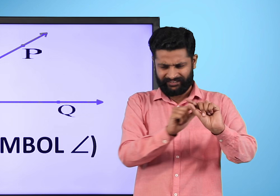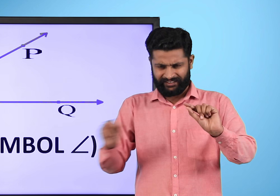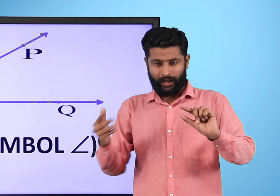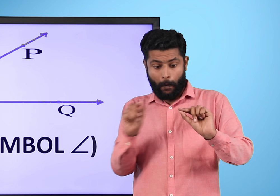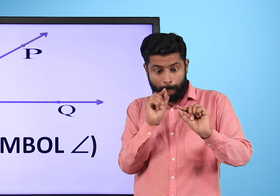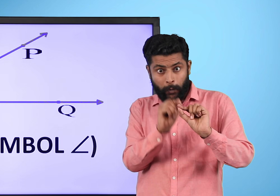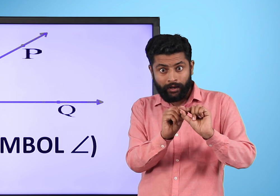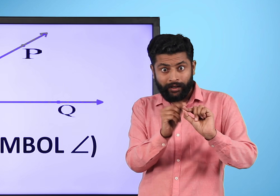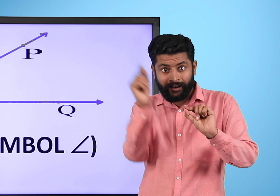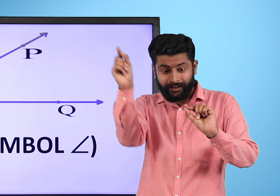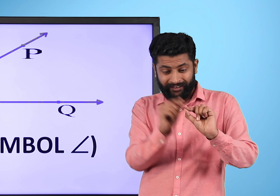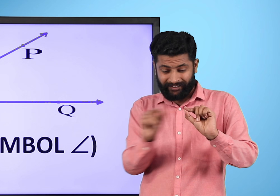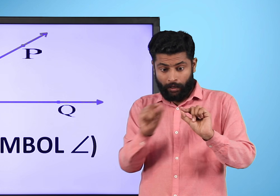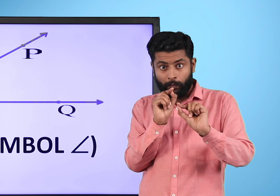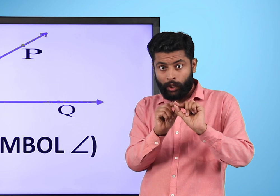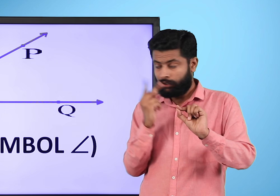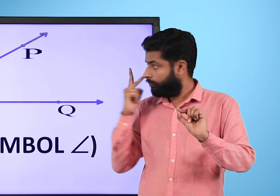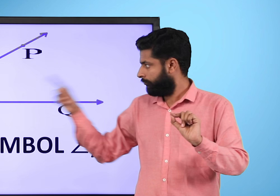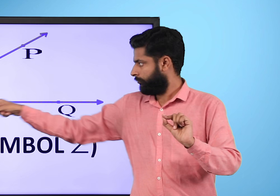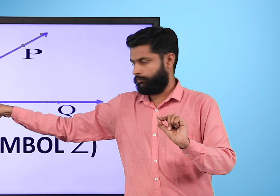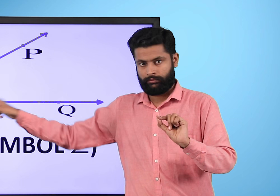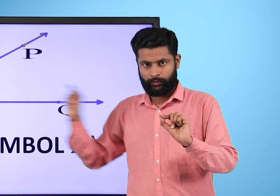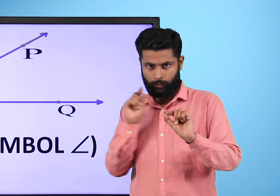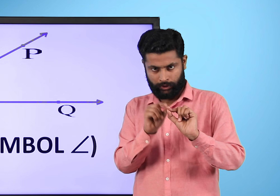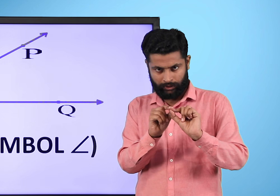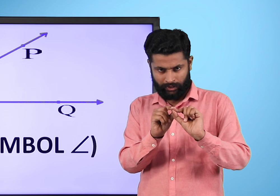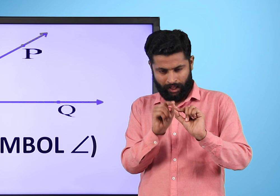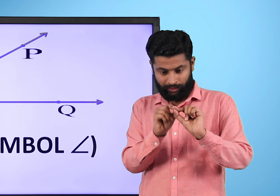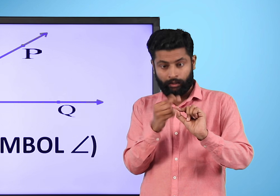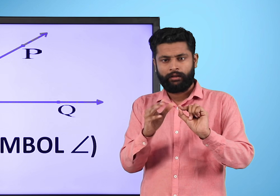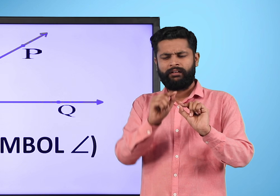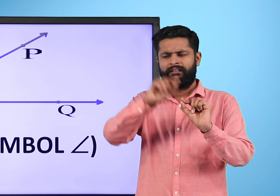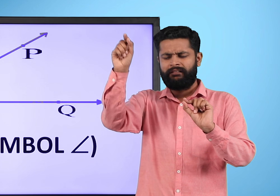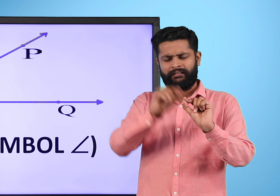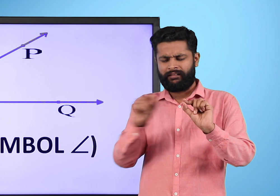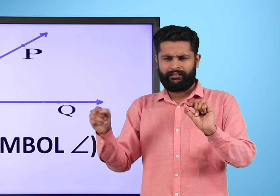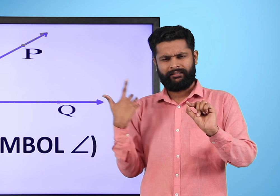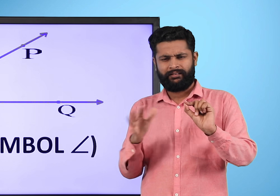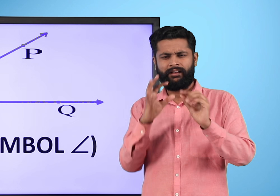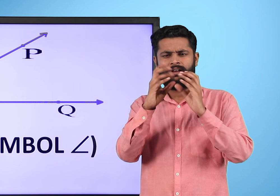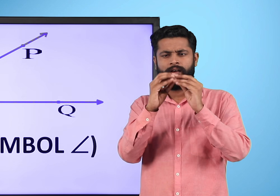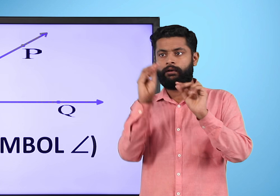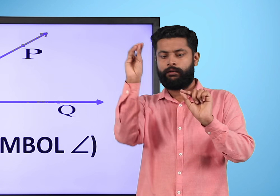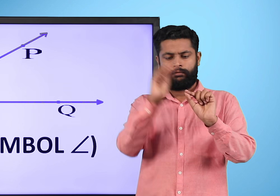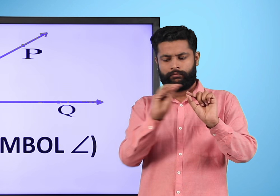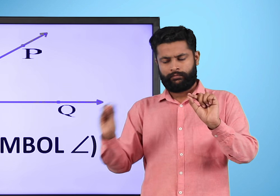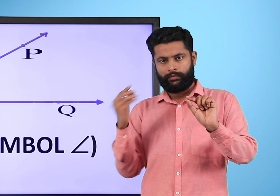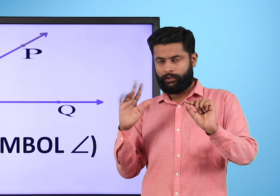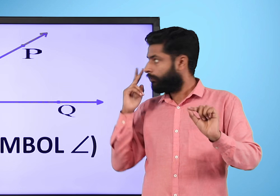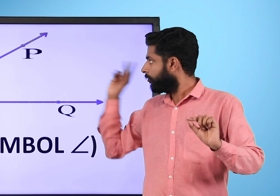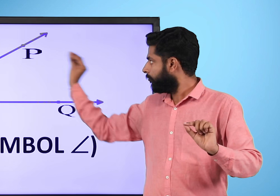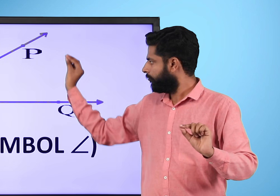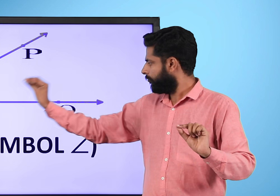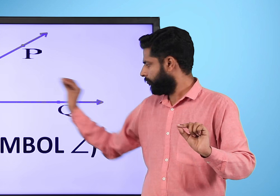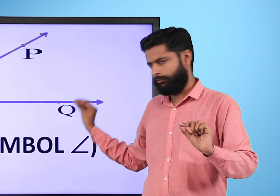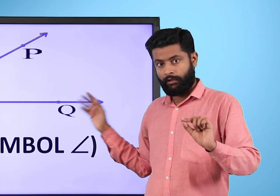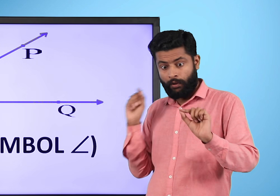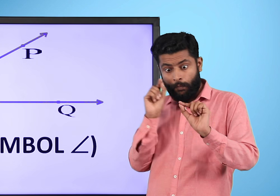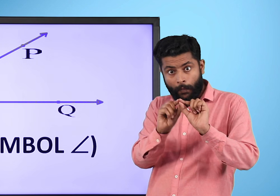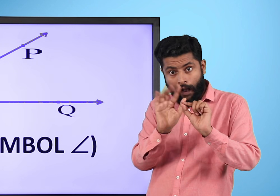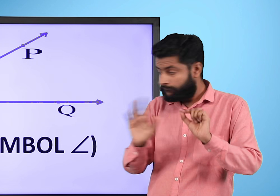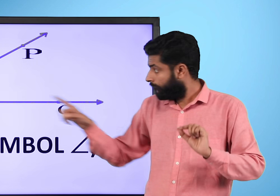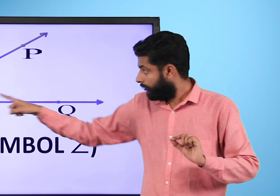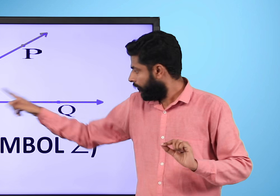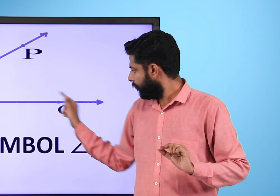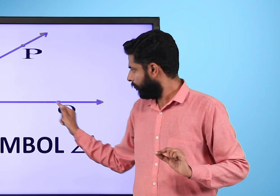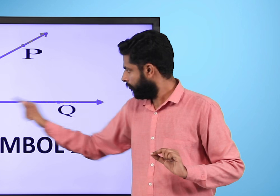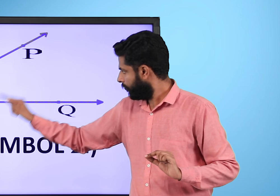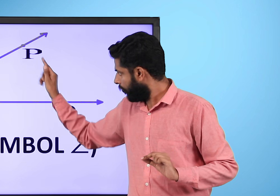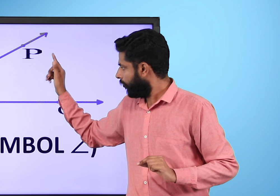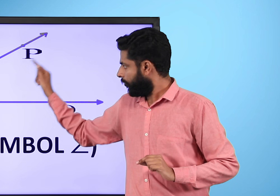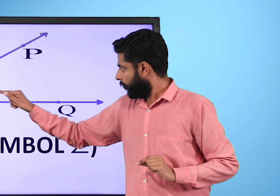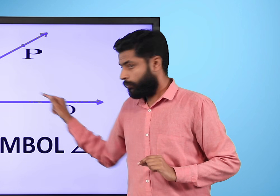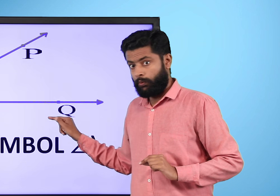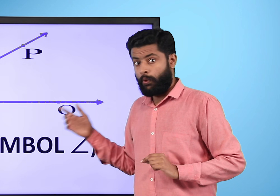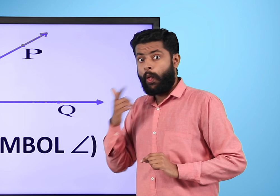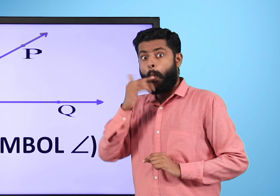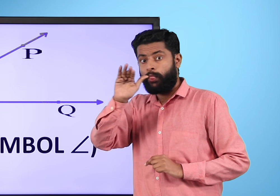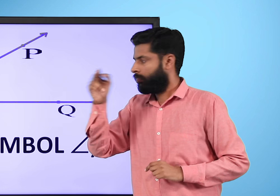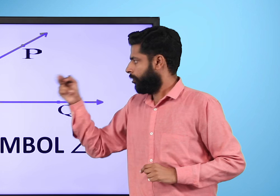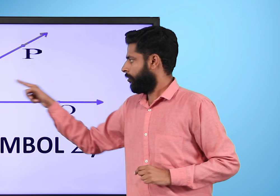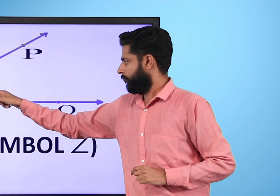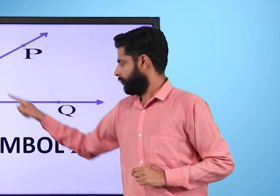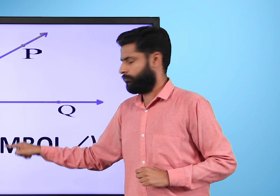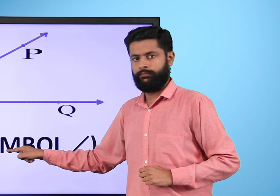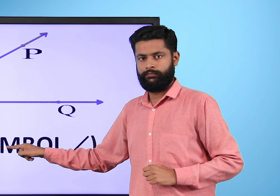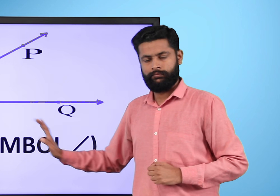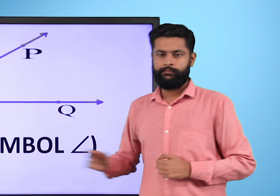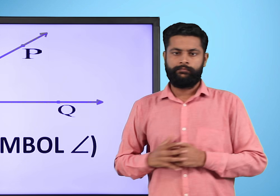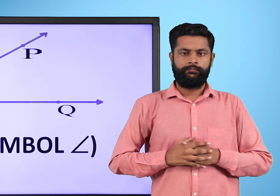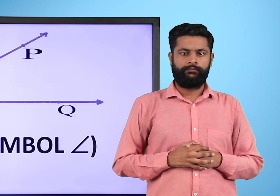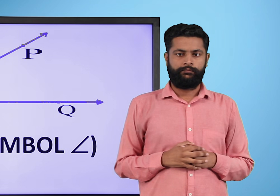To name this angle, we identify some two points, one on each side and the vertex to name the angle, i.e. Angle POQ. We denote this by ∠POQ.